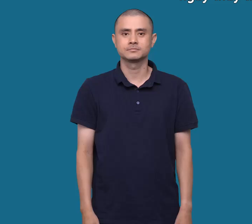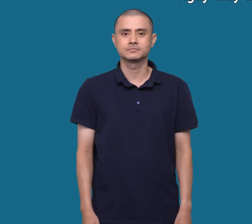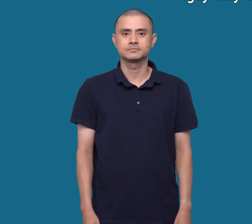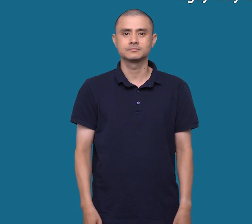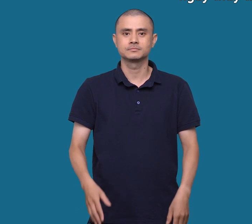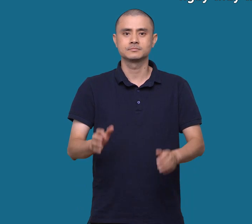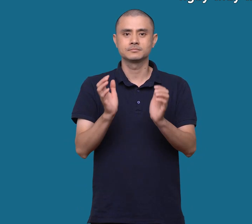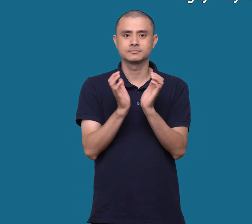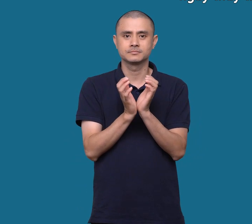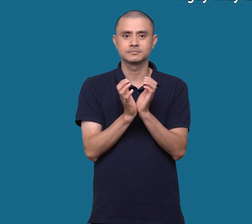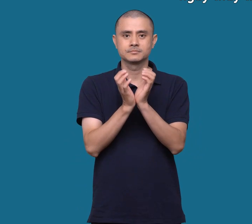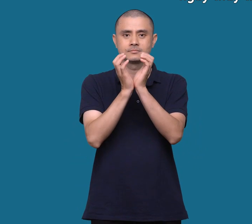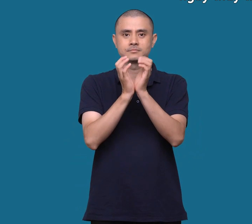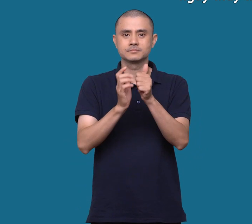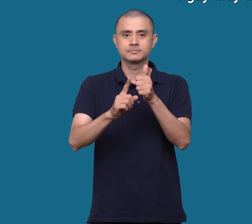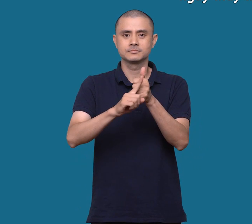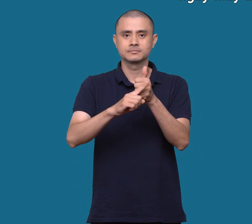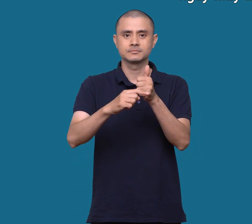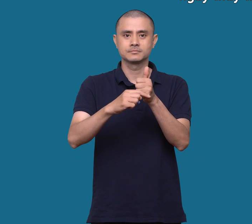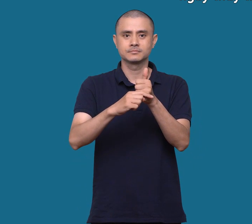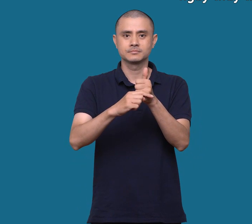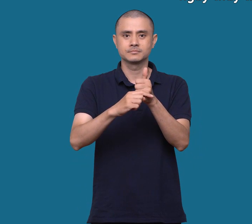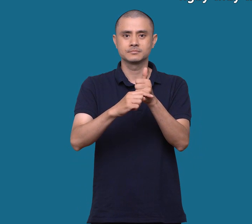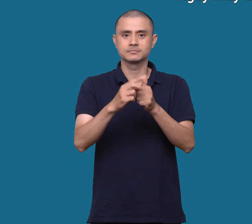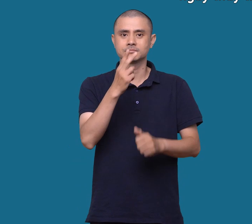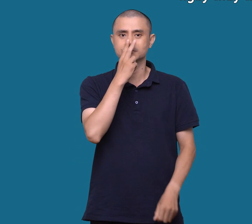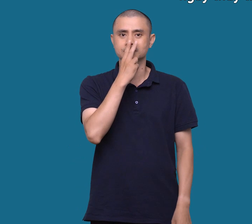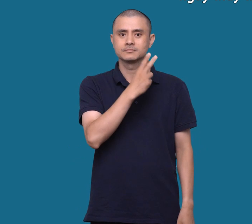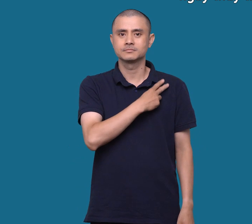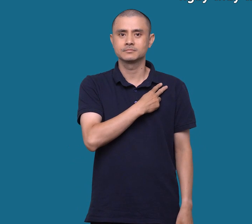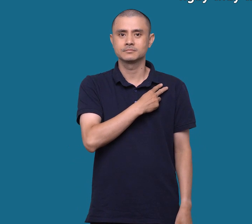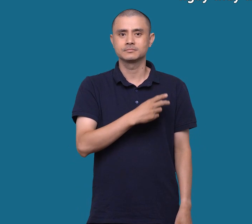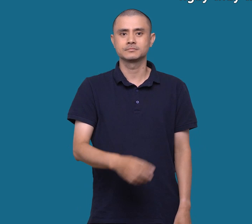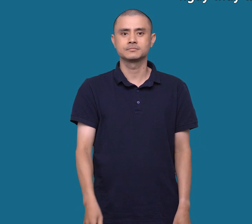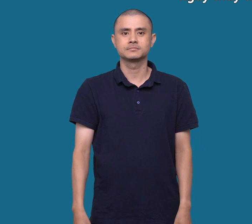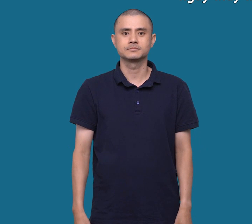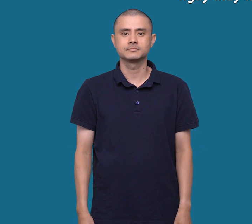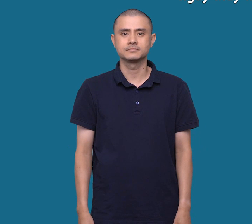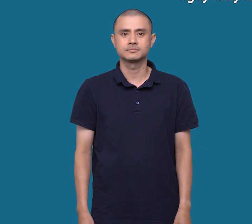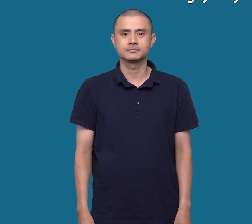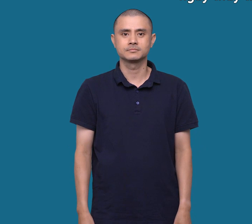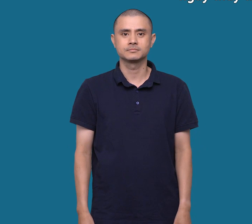ngày thầy thuốc Việt Nam